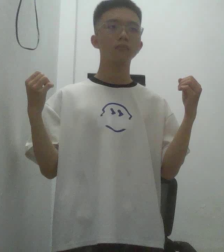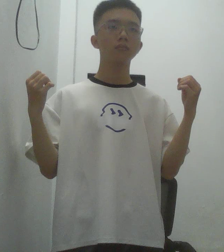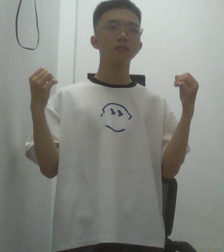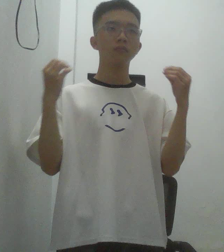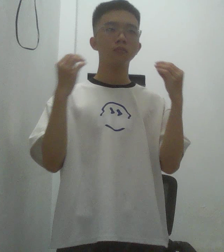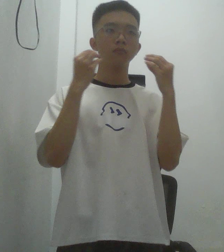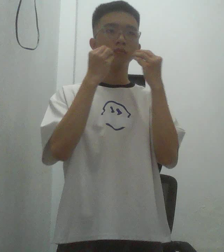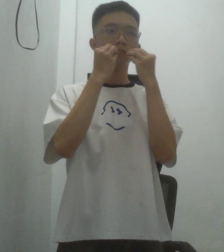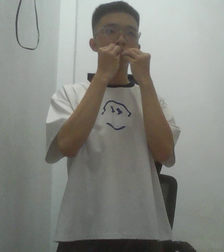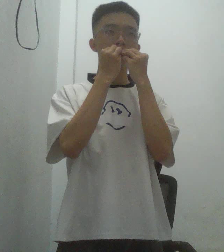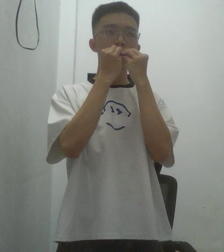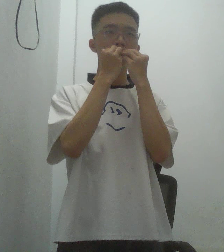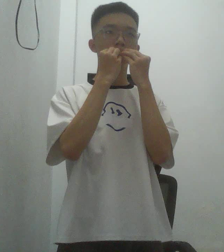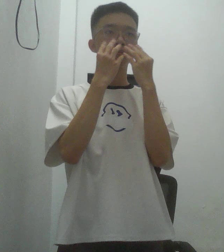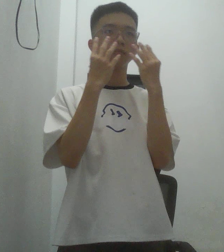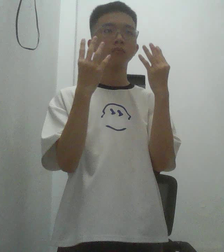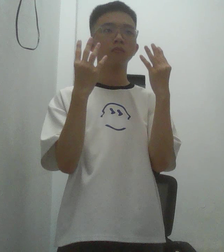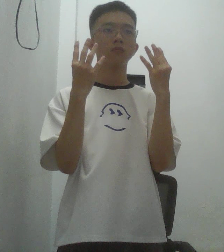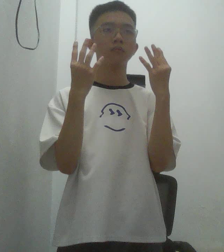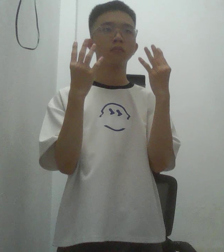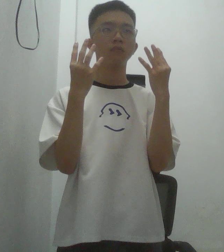cam on